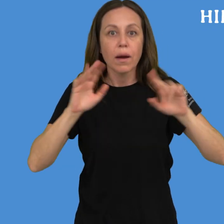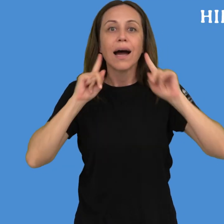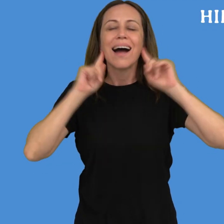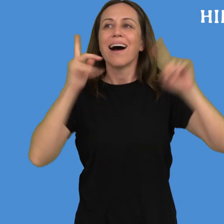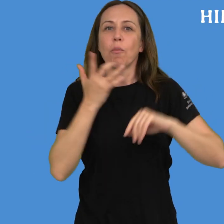caso